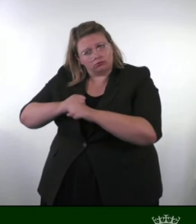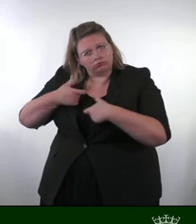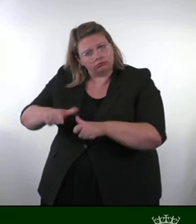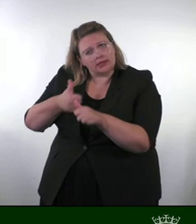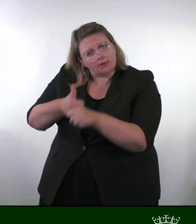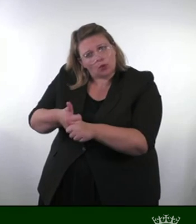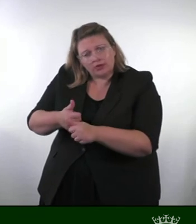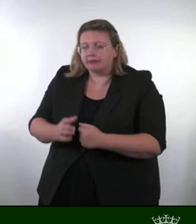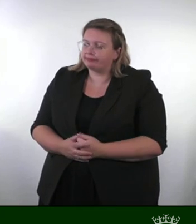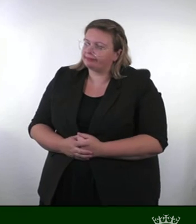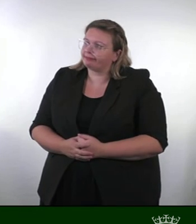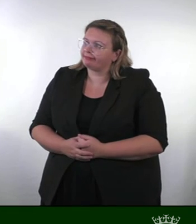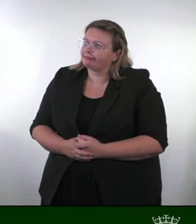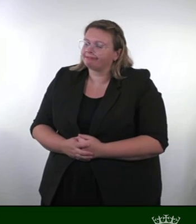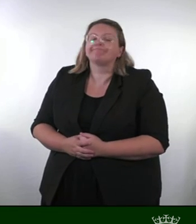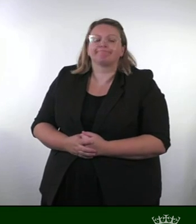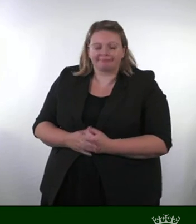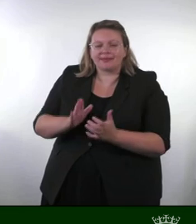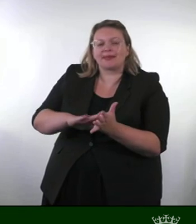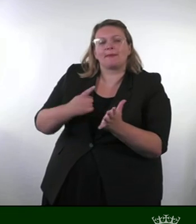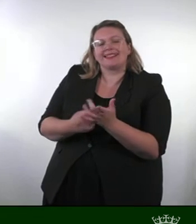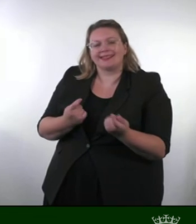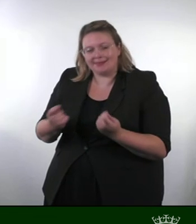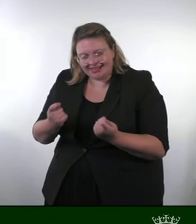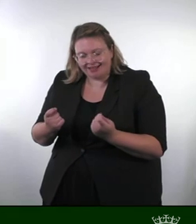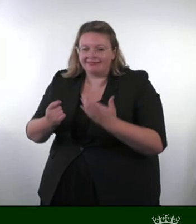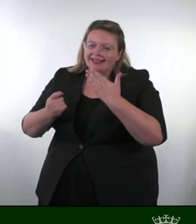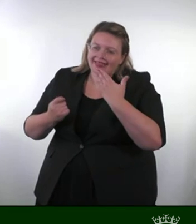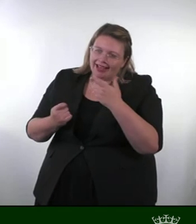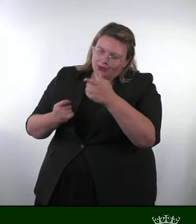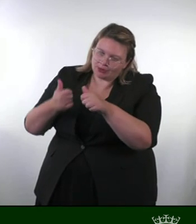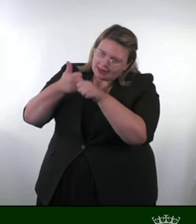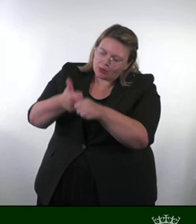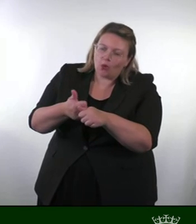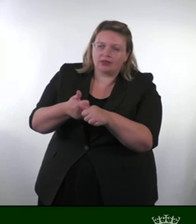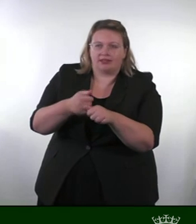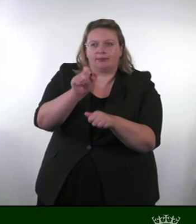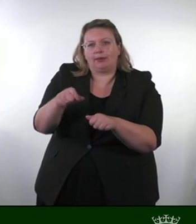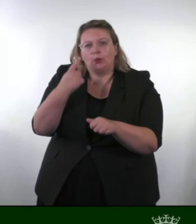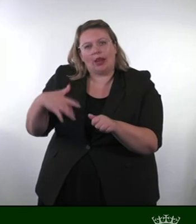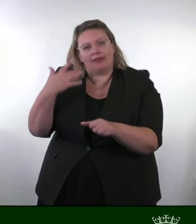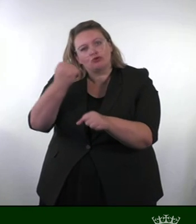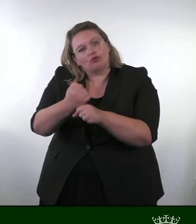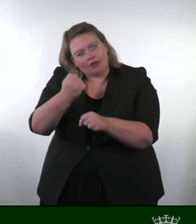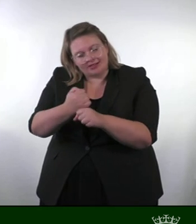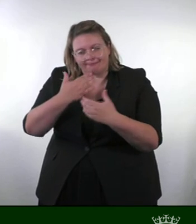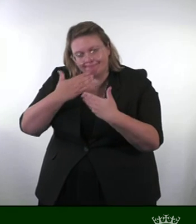I congratulate my honourable Friend on the continual support he gives to the people of Gibraltar and to Gibraltar.